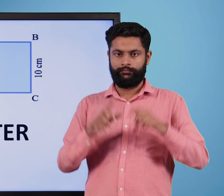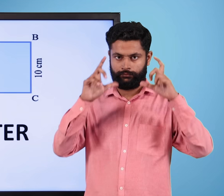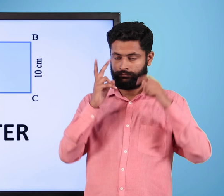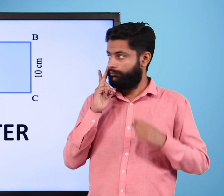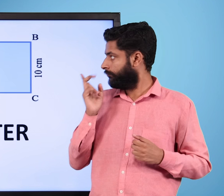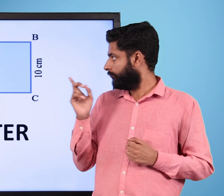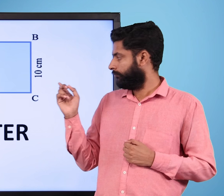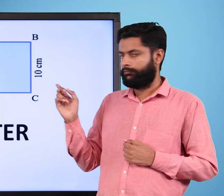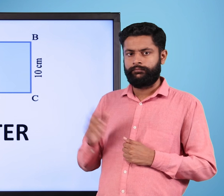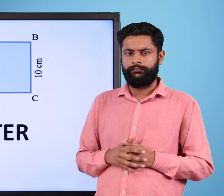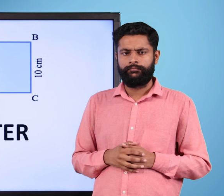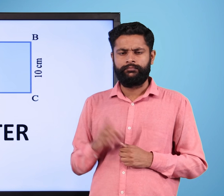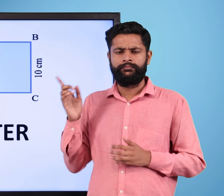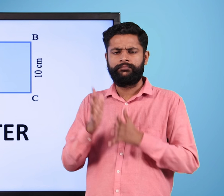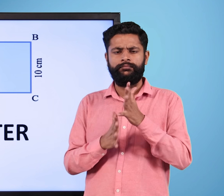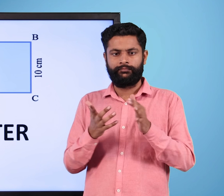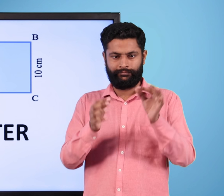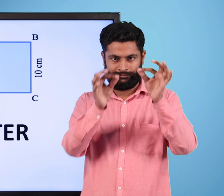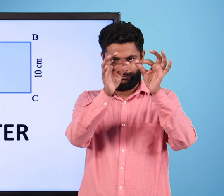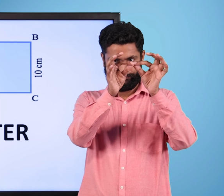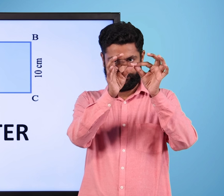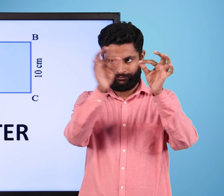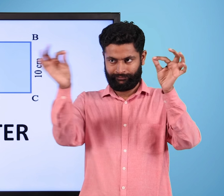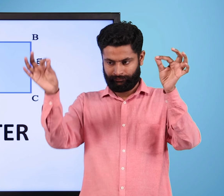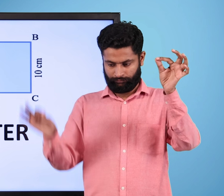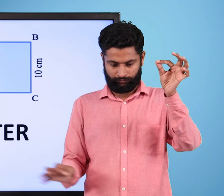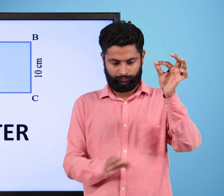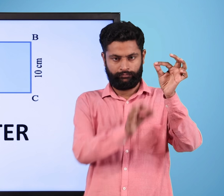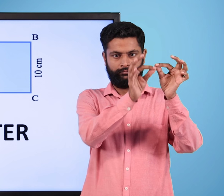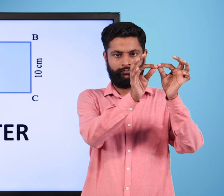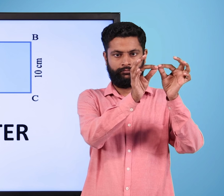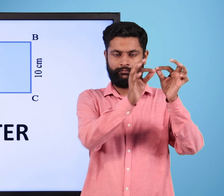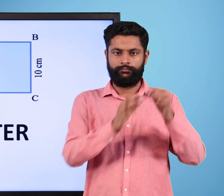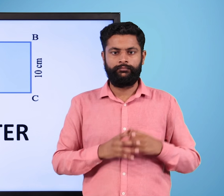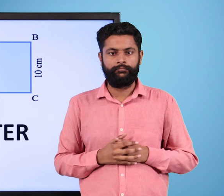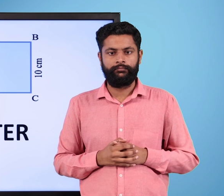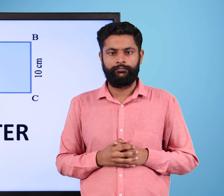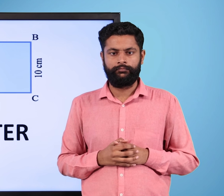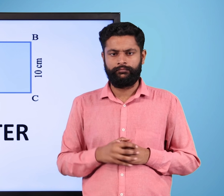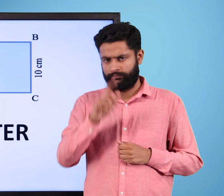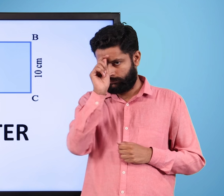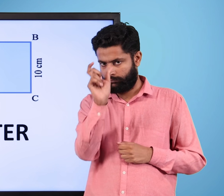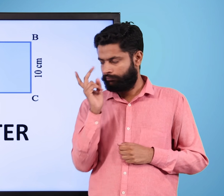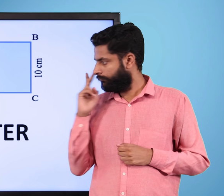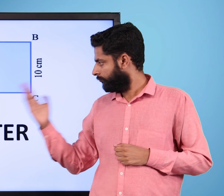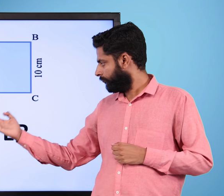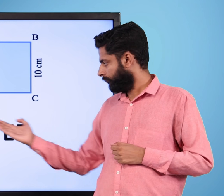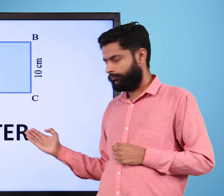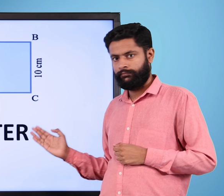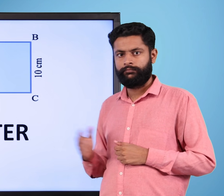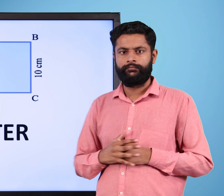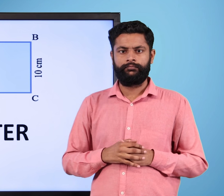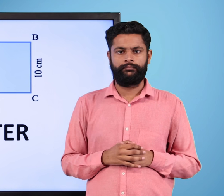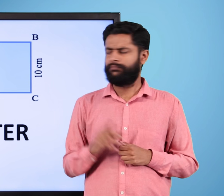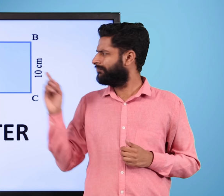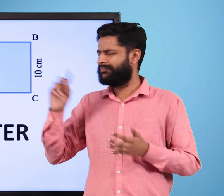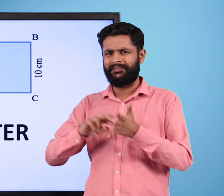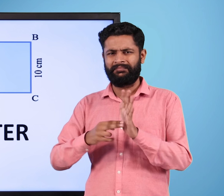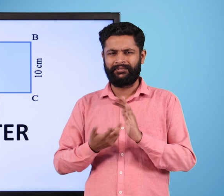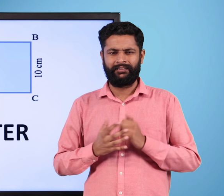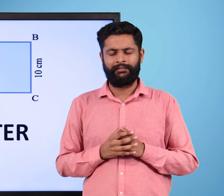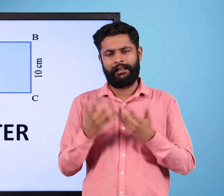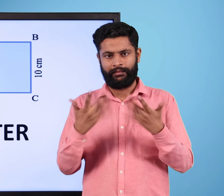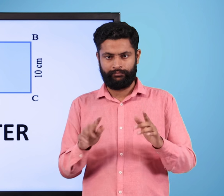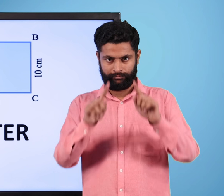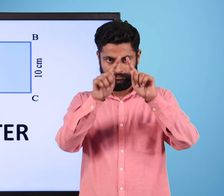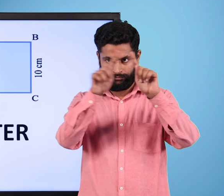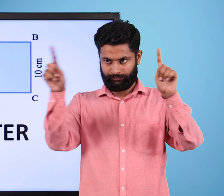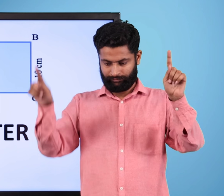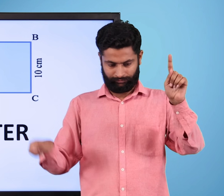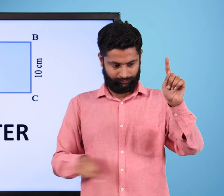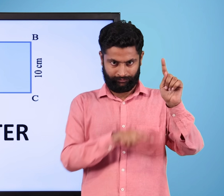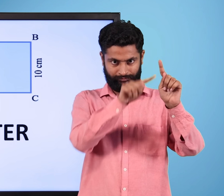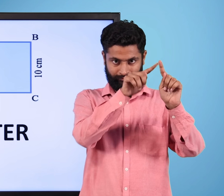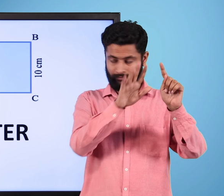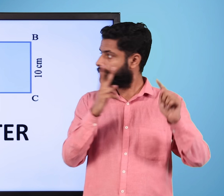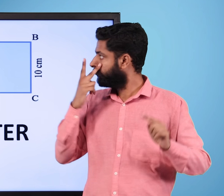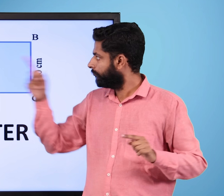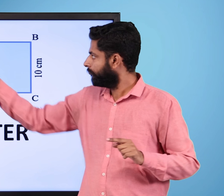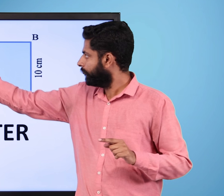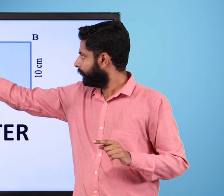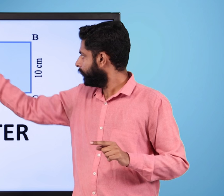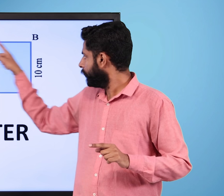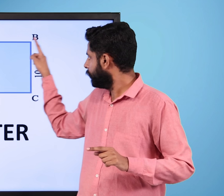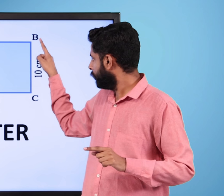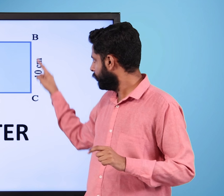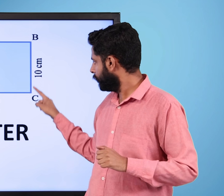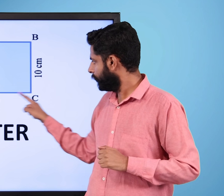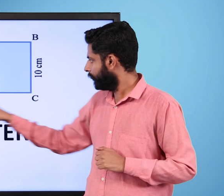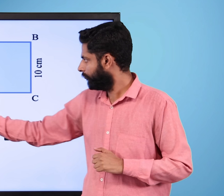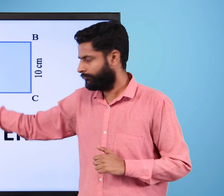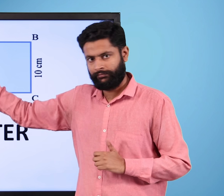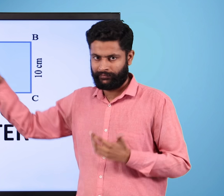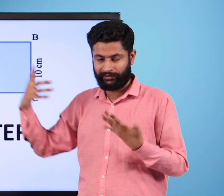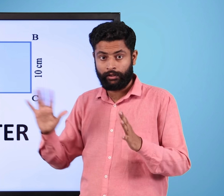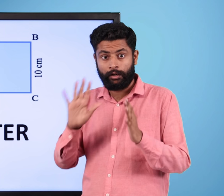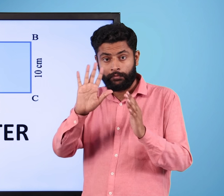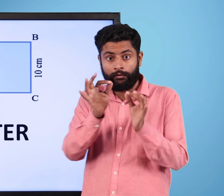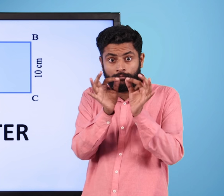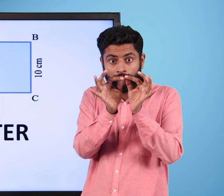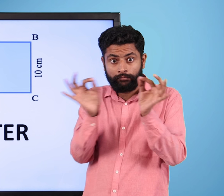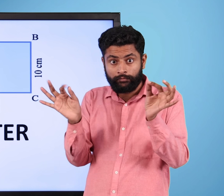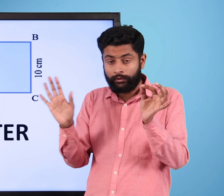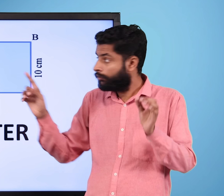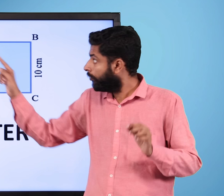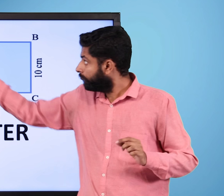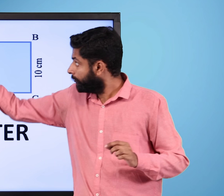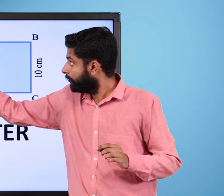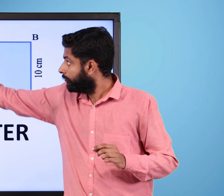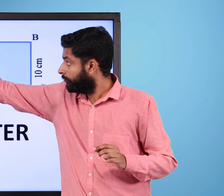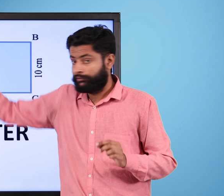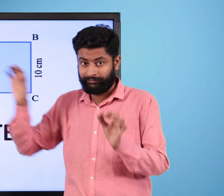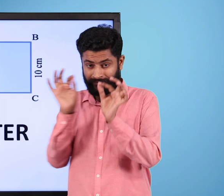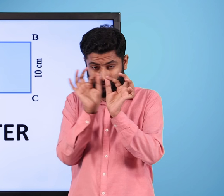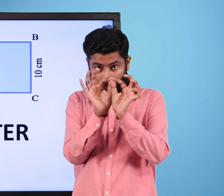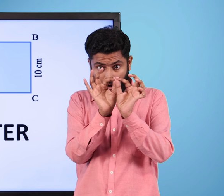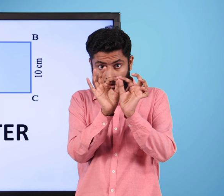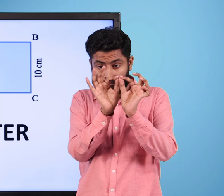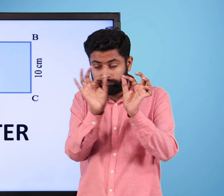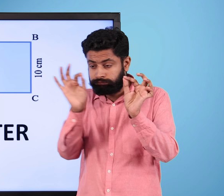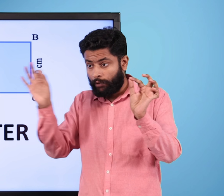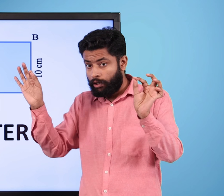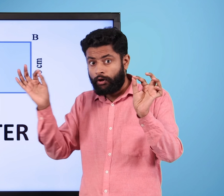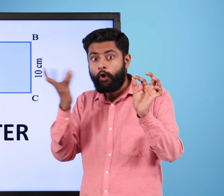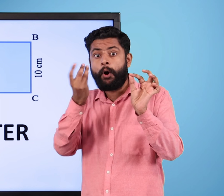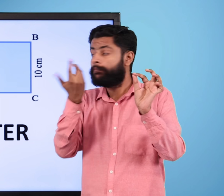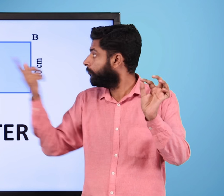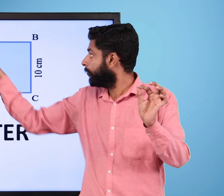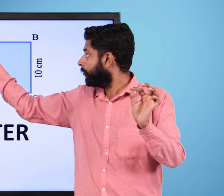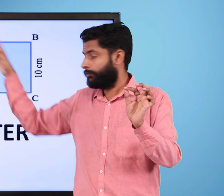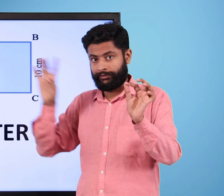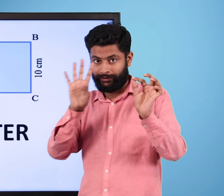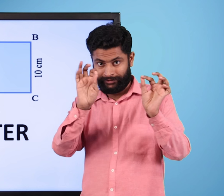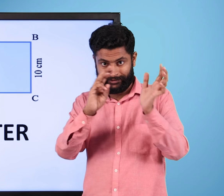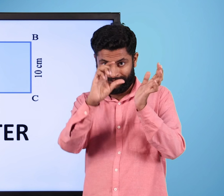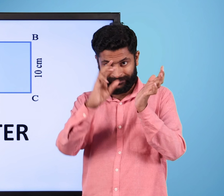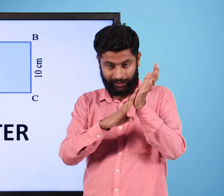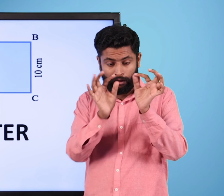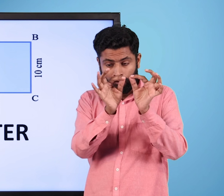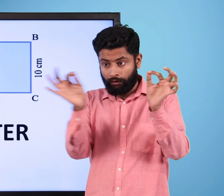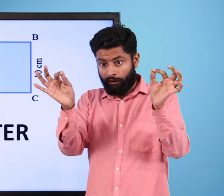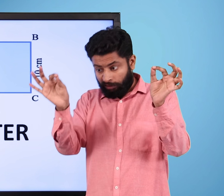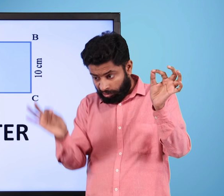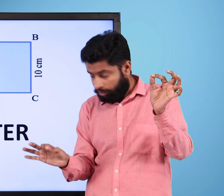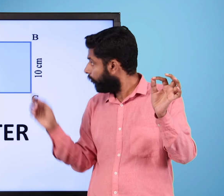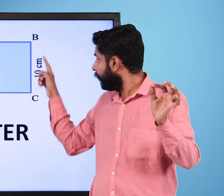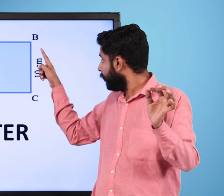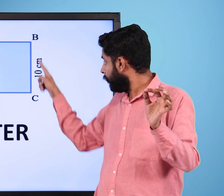perimeter This sign means perimeter. Perimeter is the distance covered along the boundary forming a closed figure when you go round the figure once. For example, the perimeter of this rectangle is